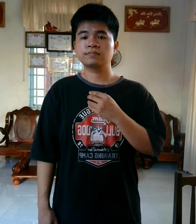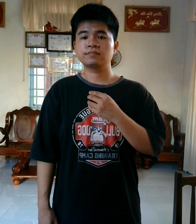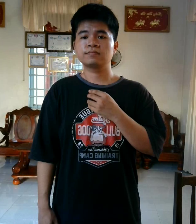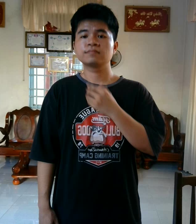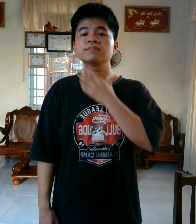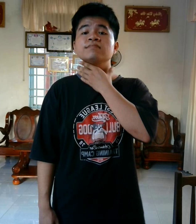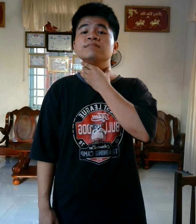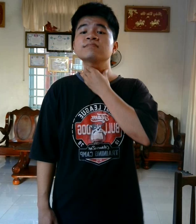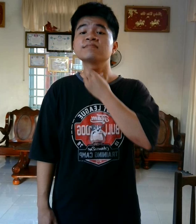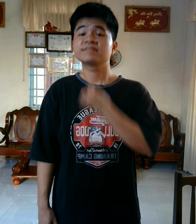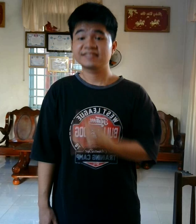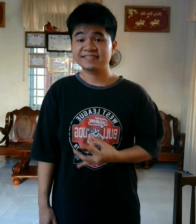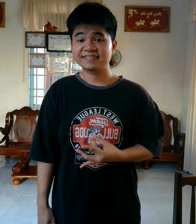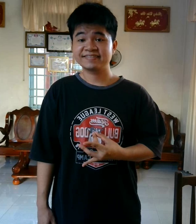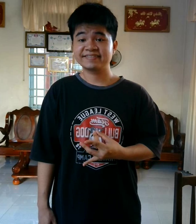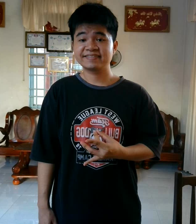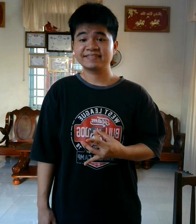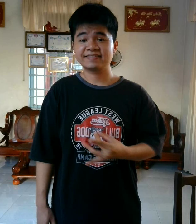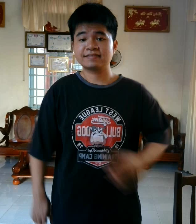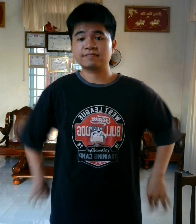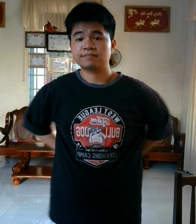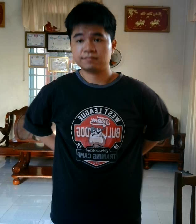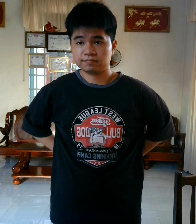thich